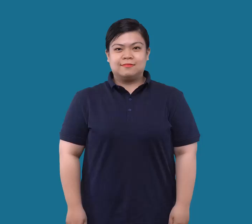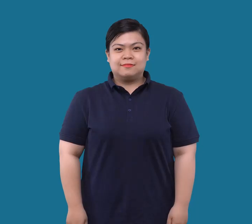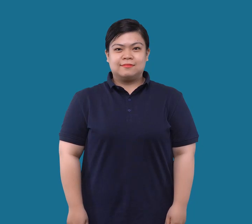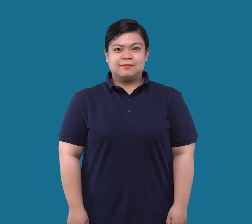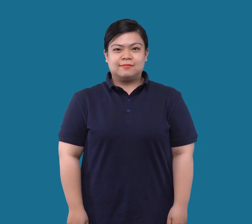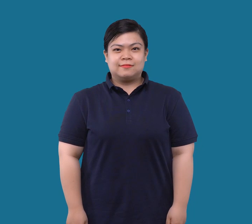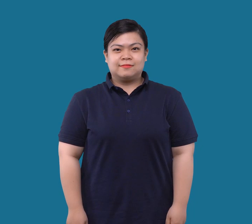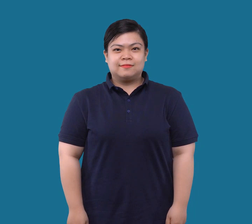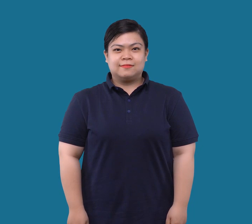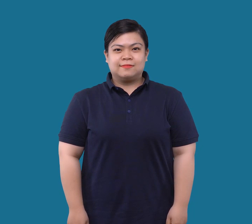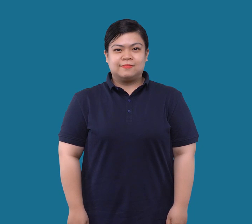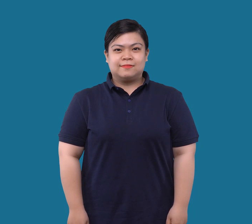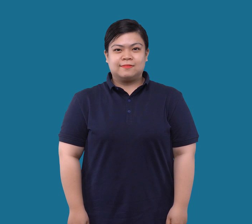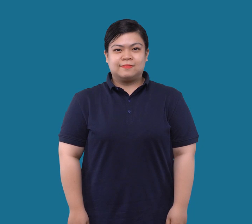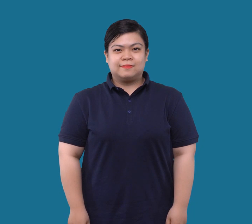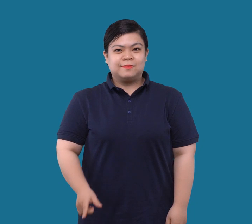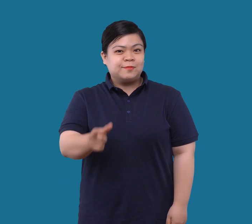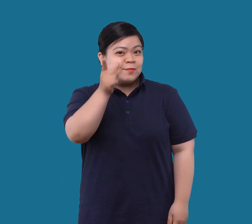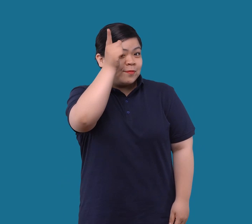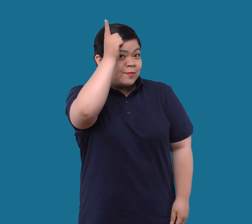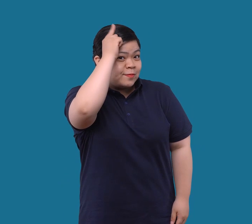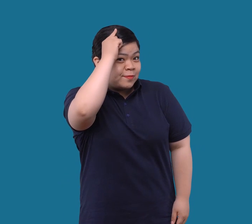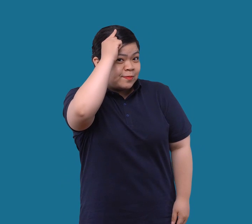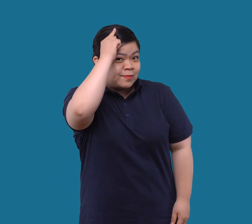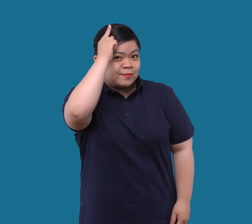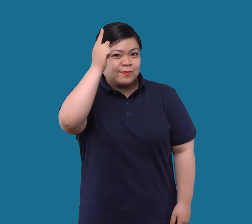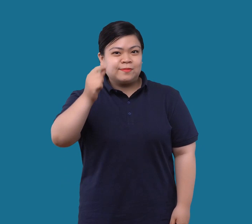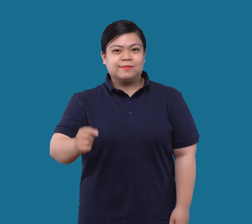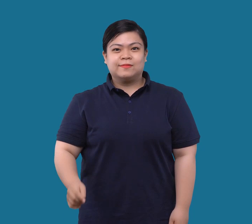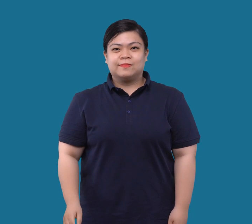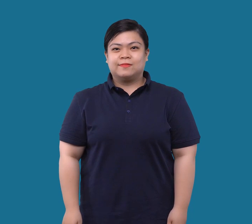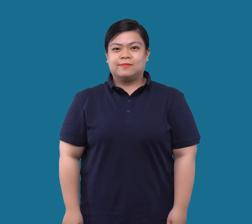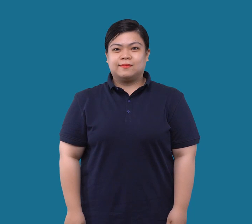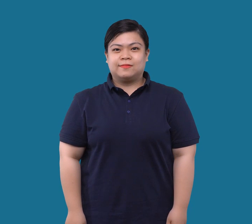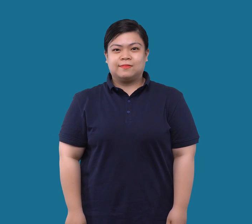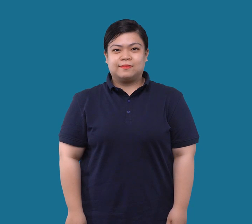cặp tóc